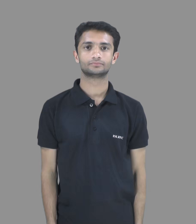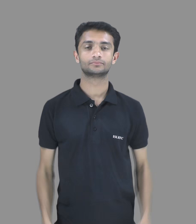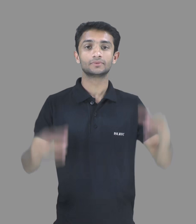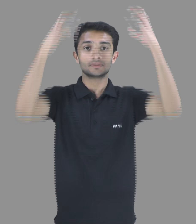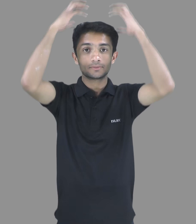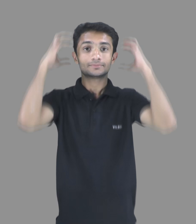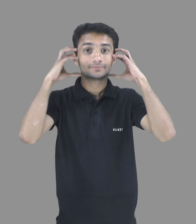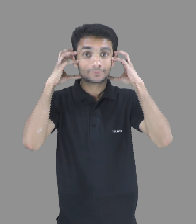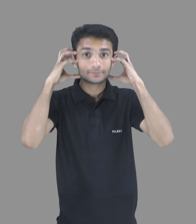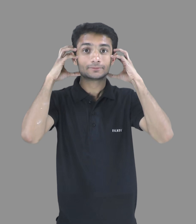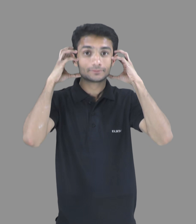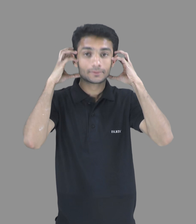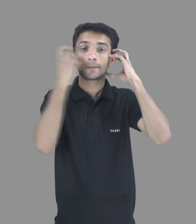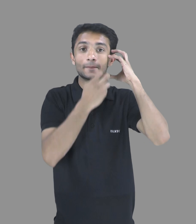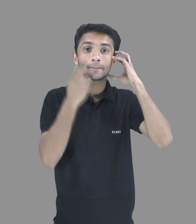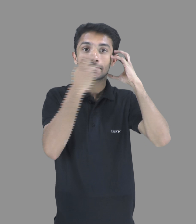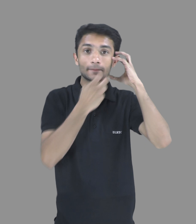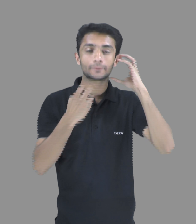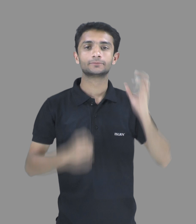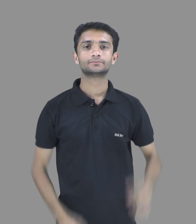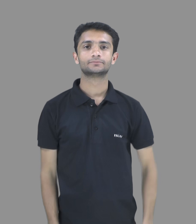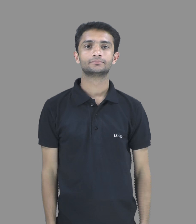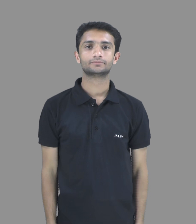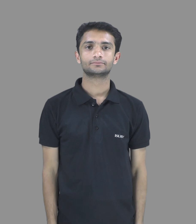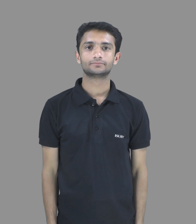Audiology